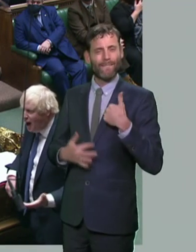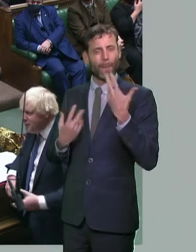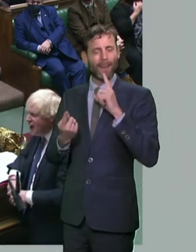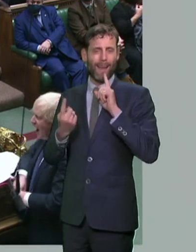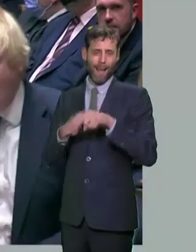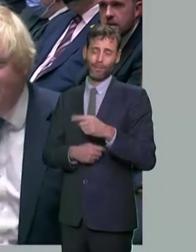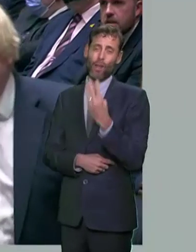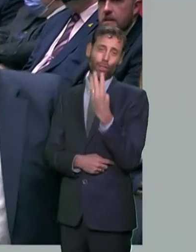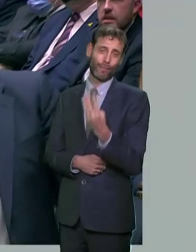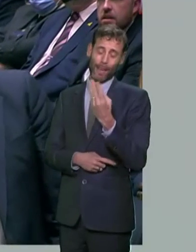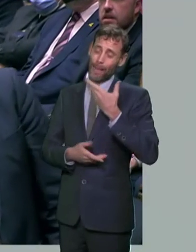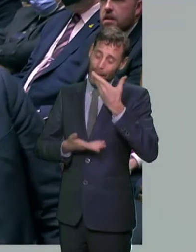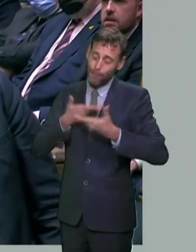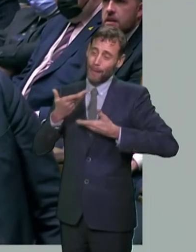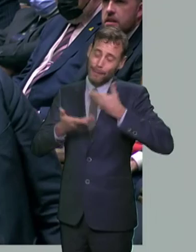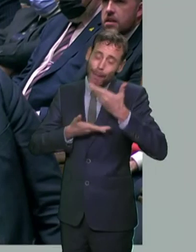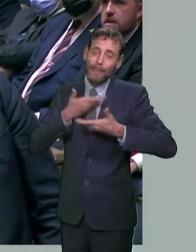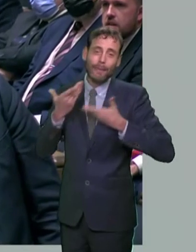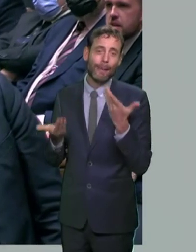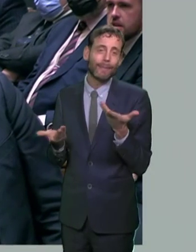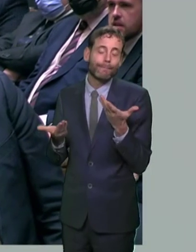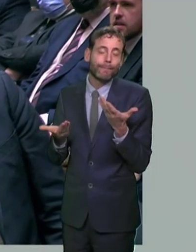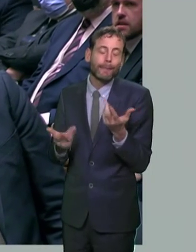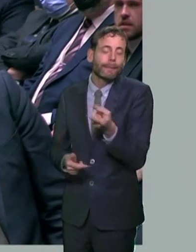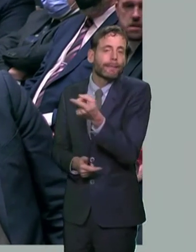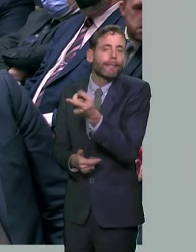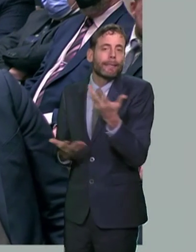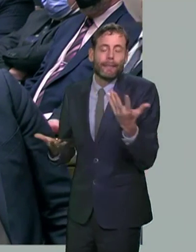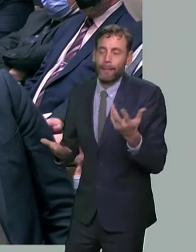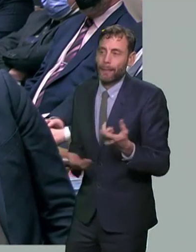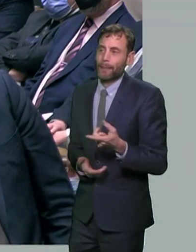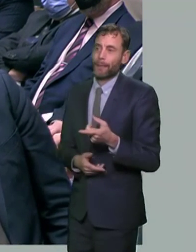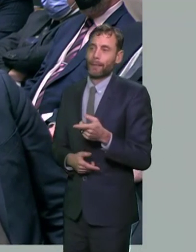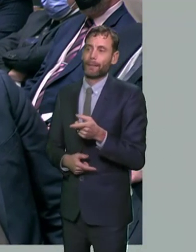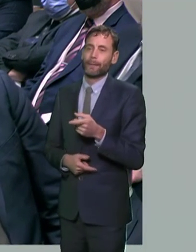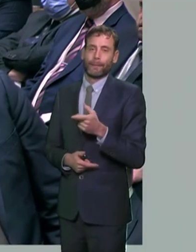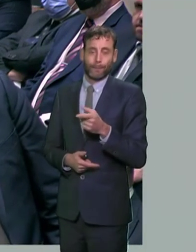I think I have answered that question three times already.